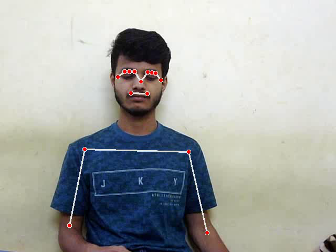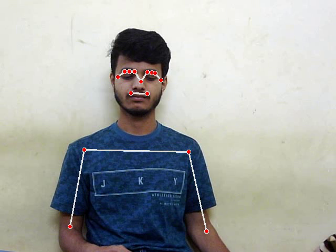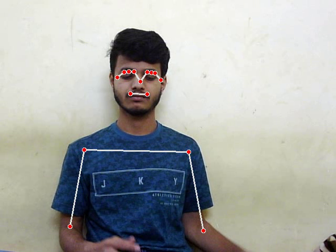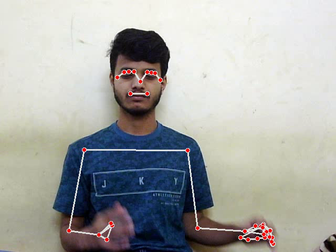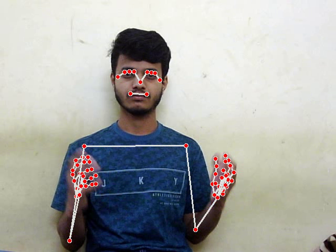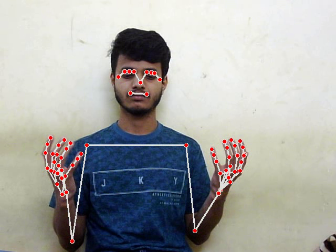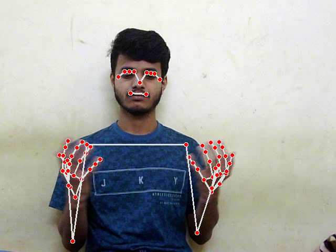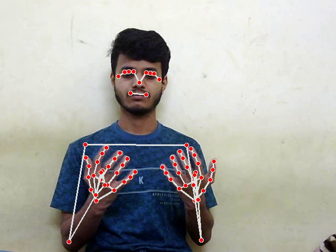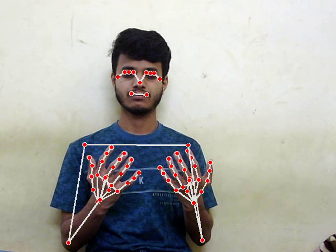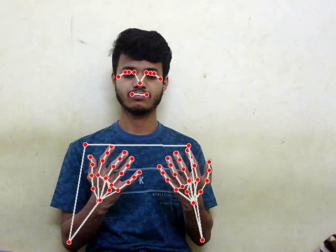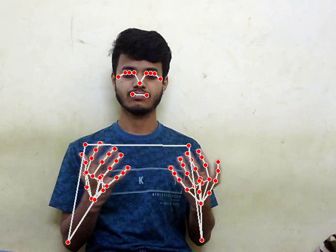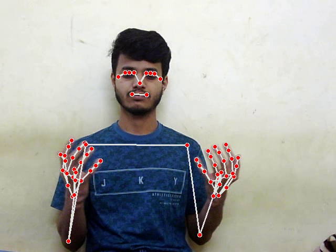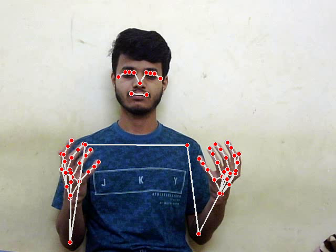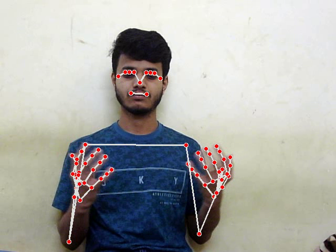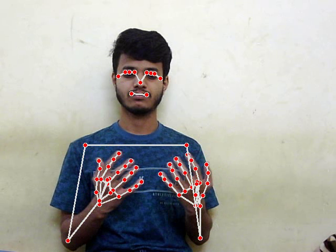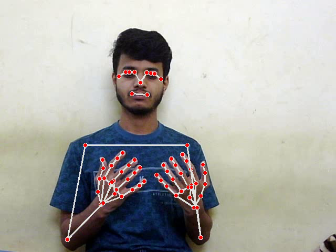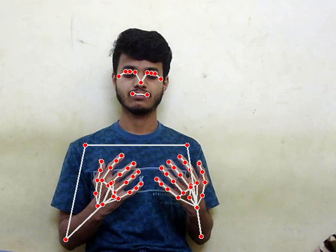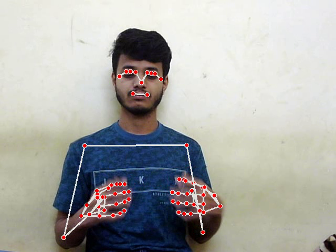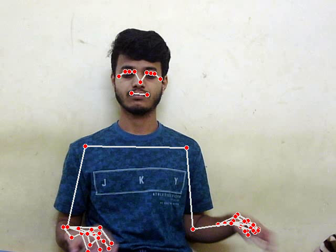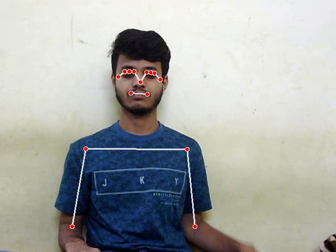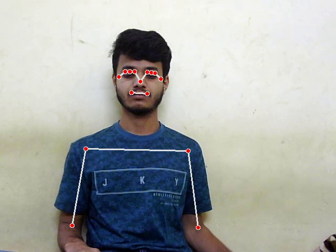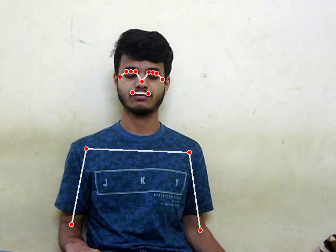what